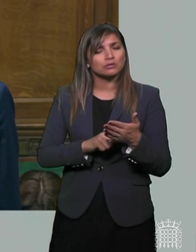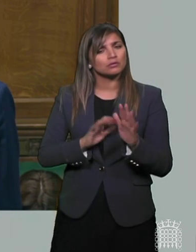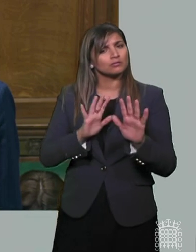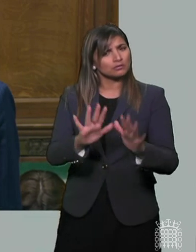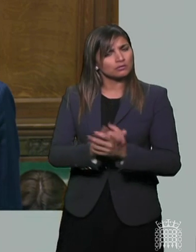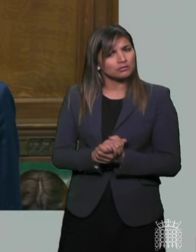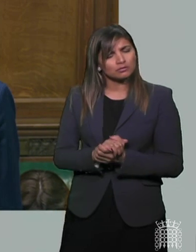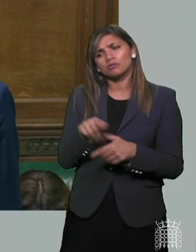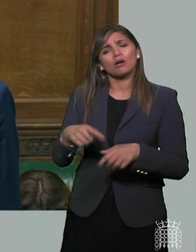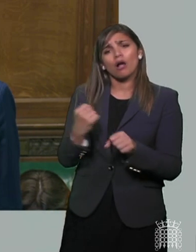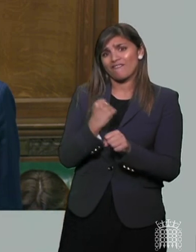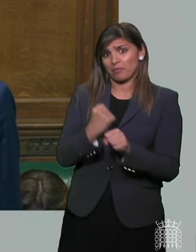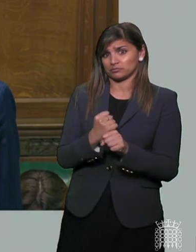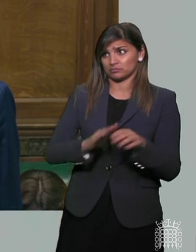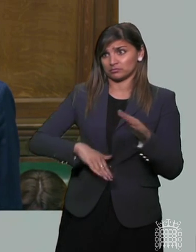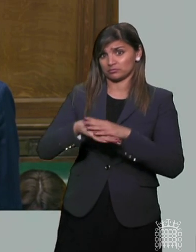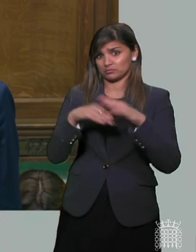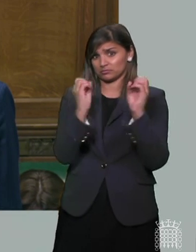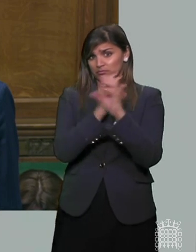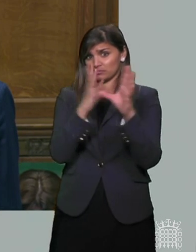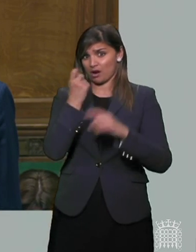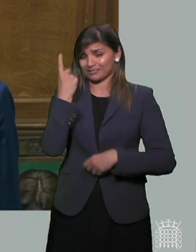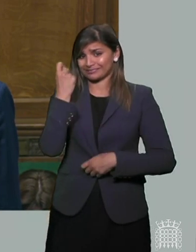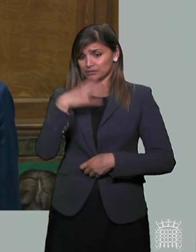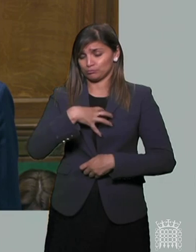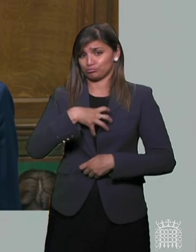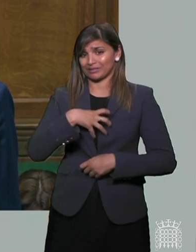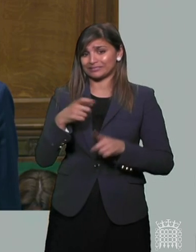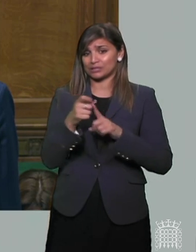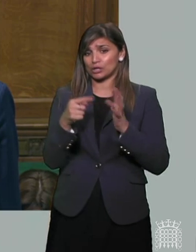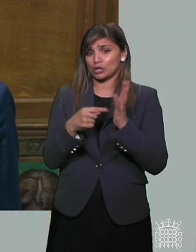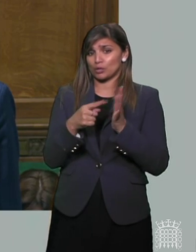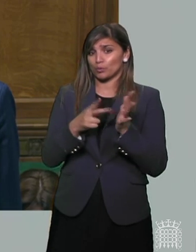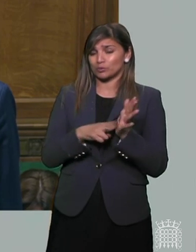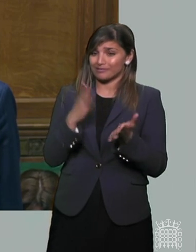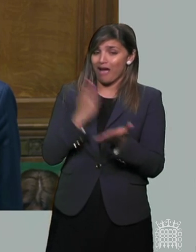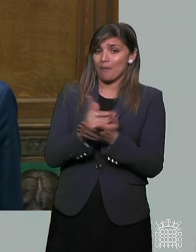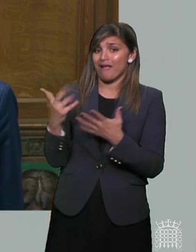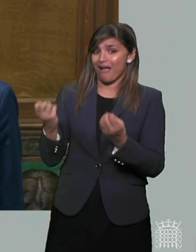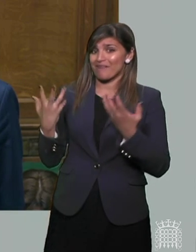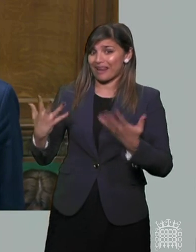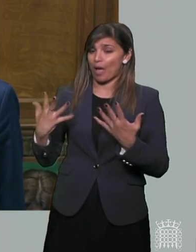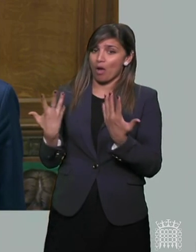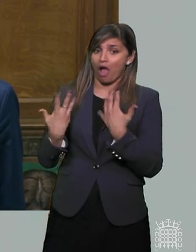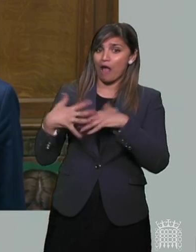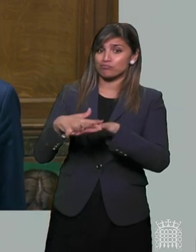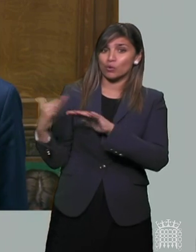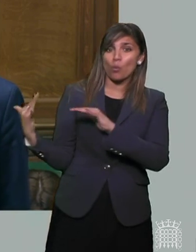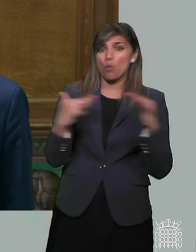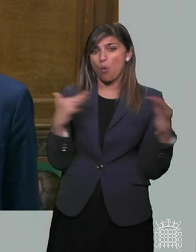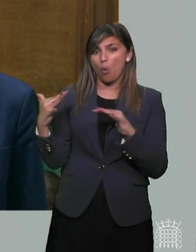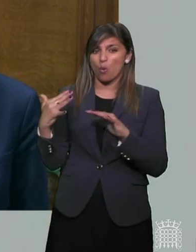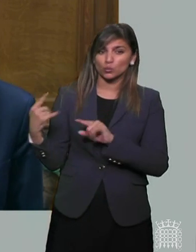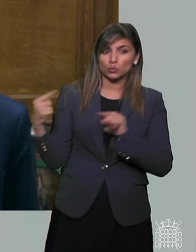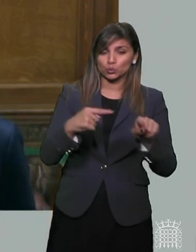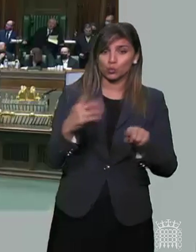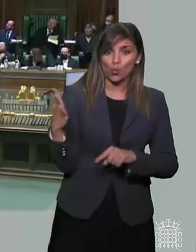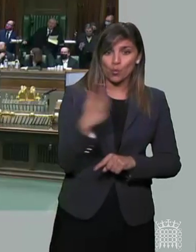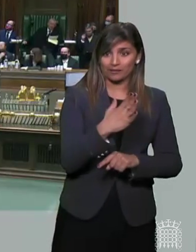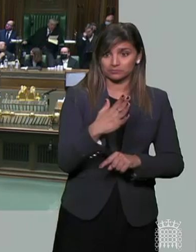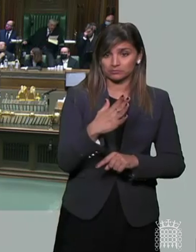How much do the Government understand that President Putin is conducting a hybrid war against the west, and how are they responding?